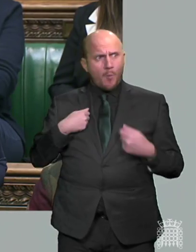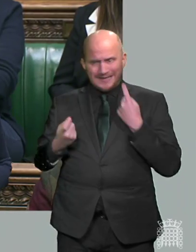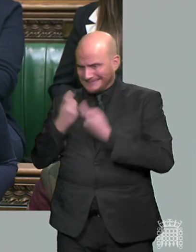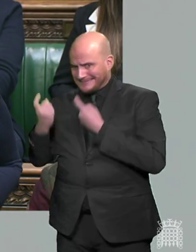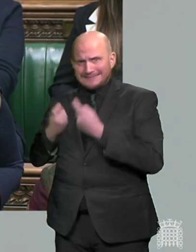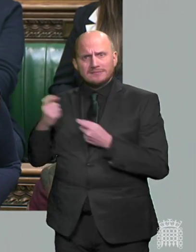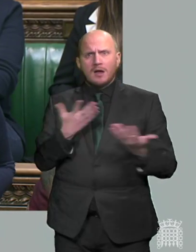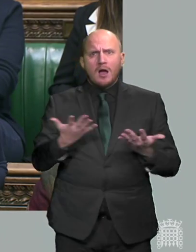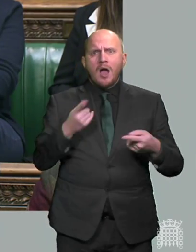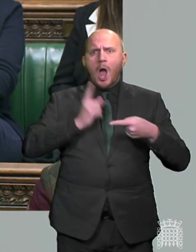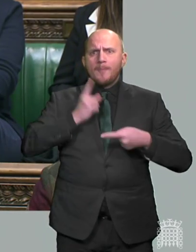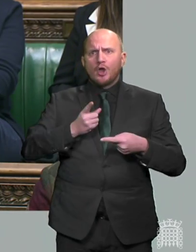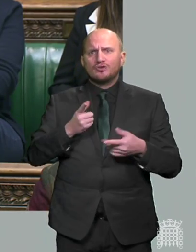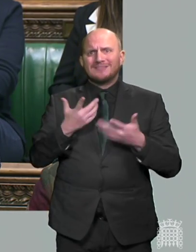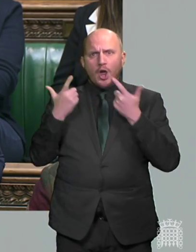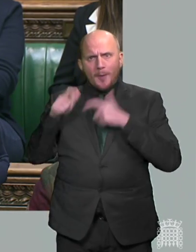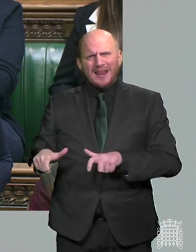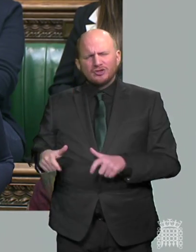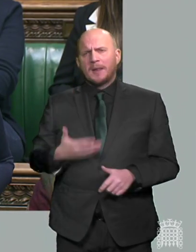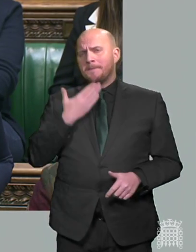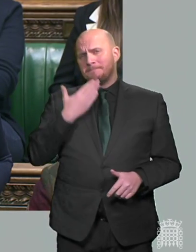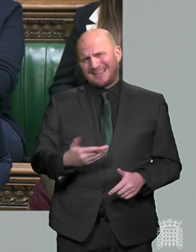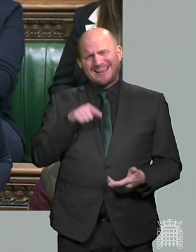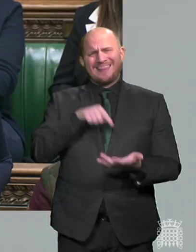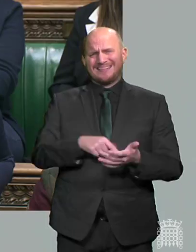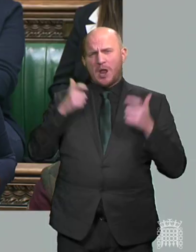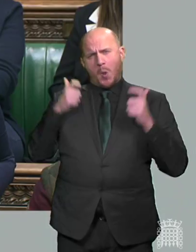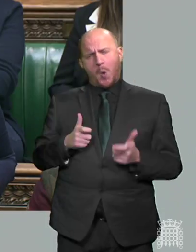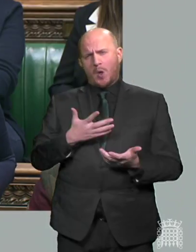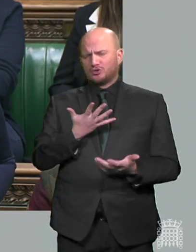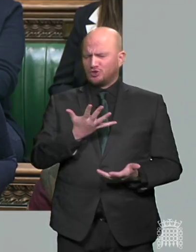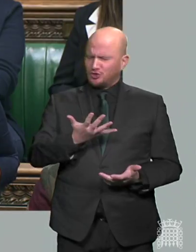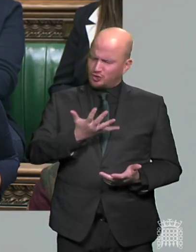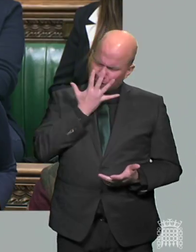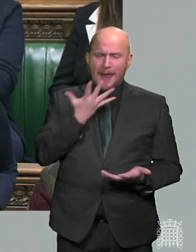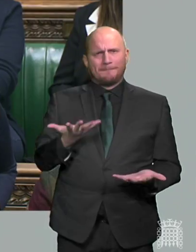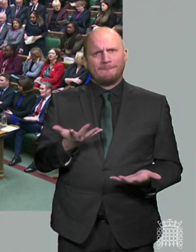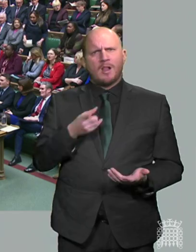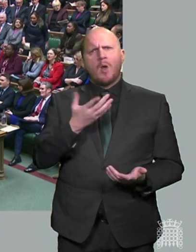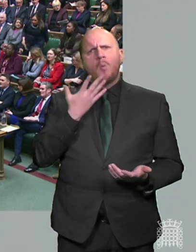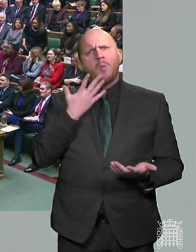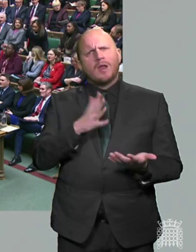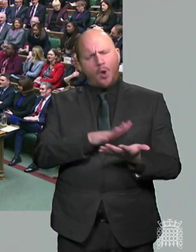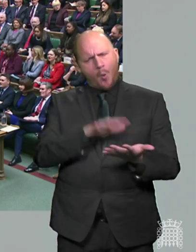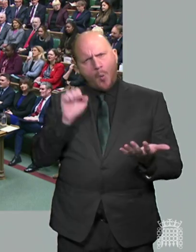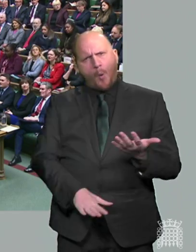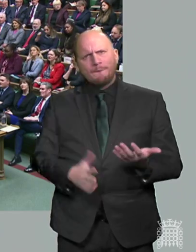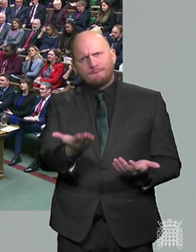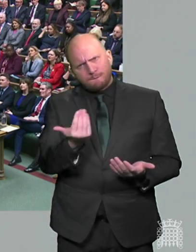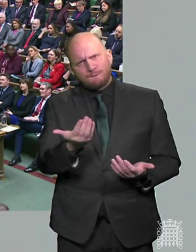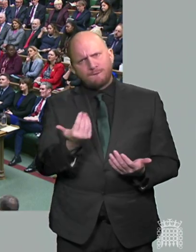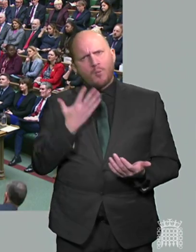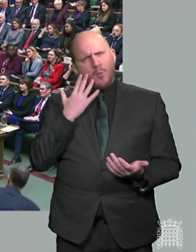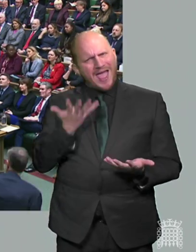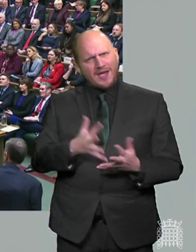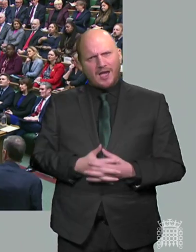Will the Prime Minister scrap this shameful legislation, and if so, when?